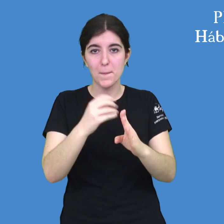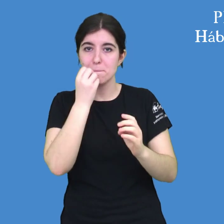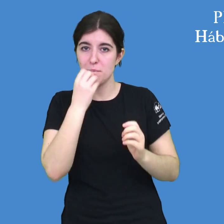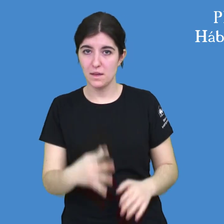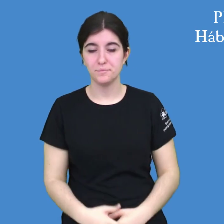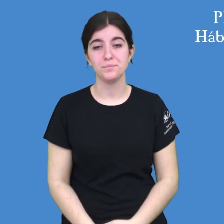bien